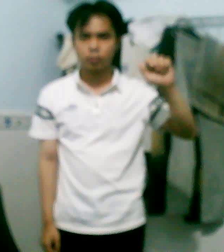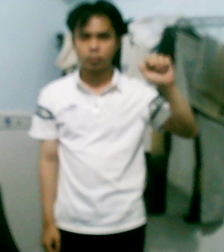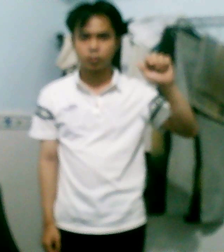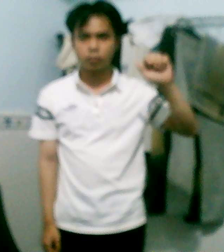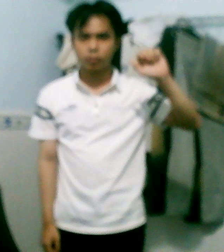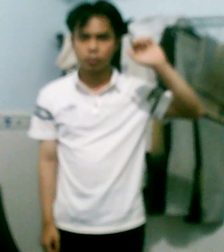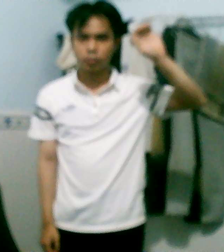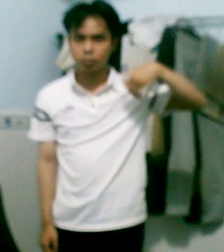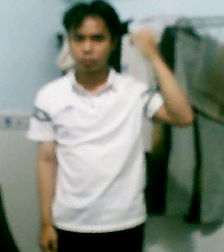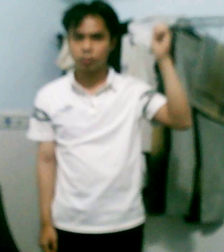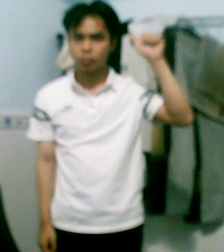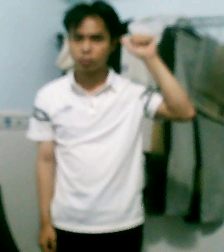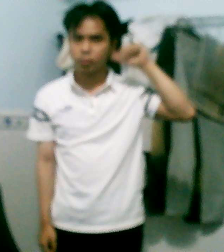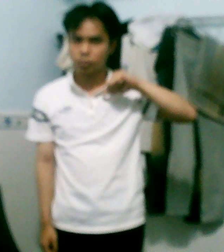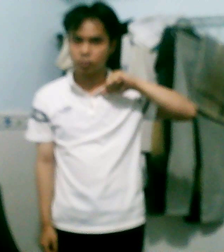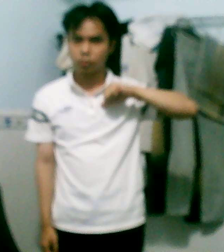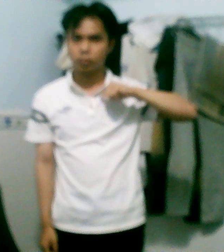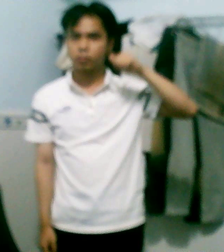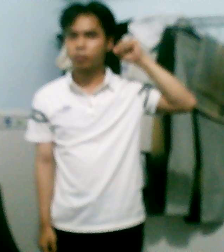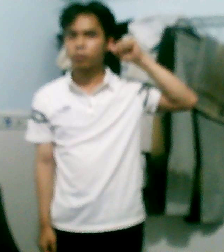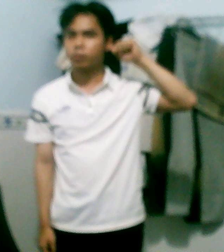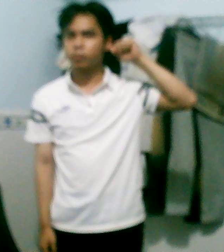thay co